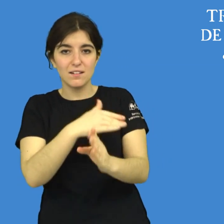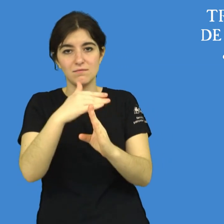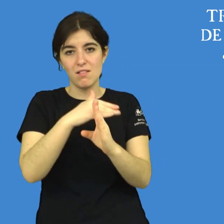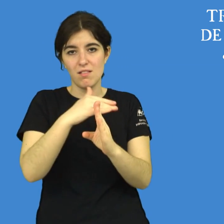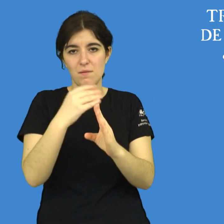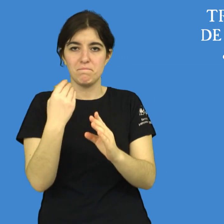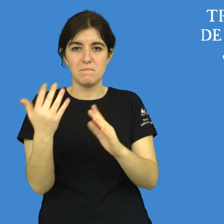nivel